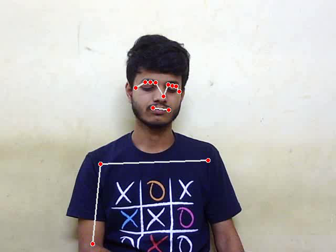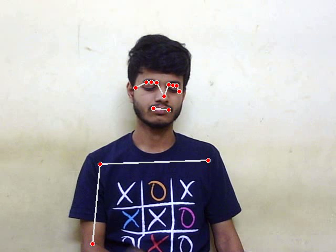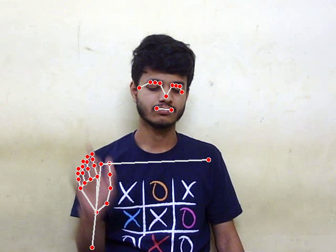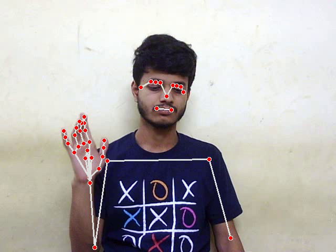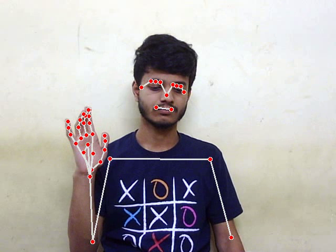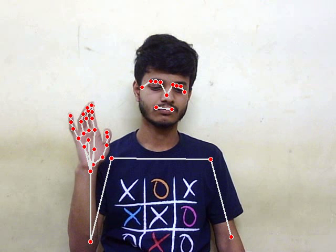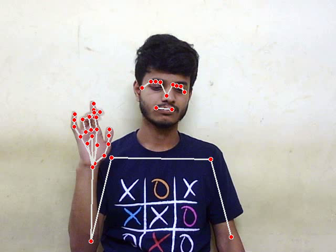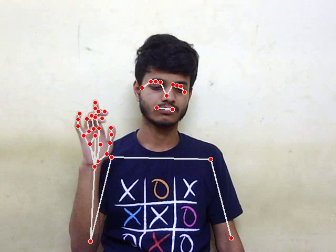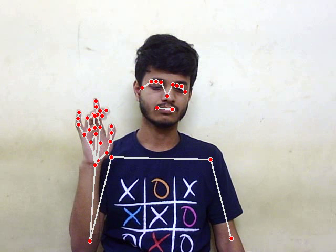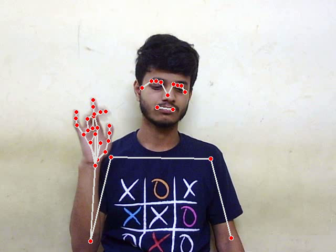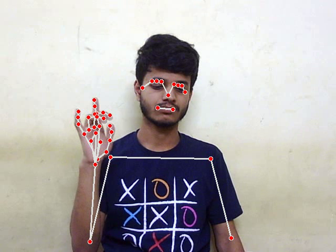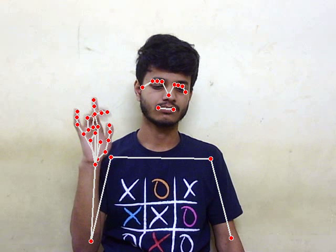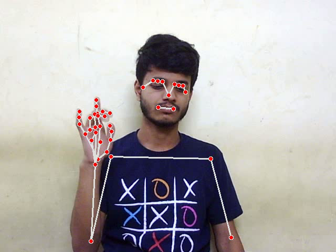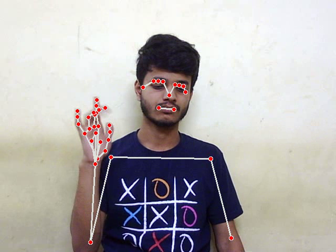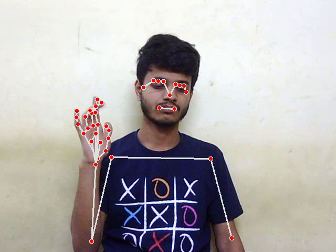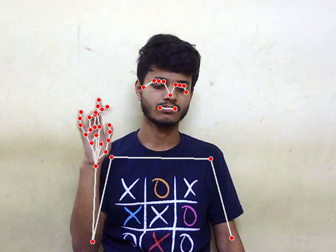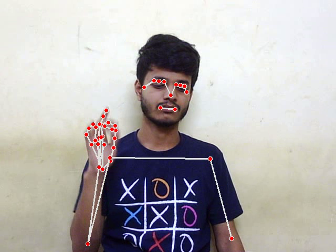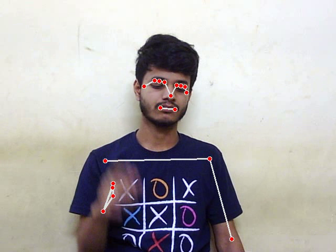why